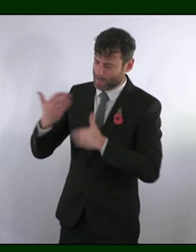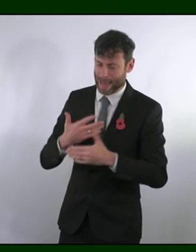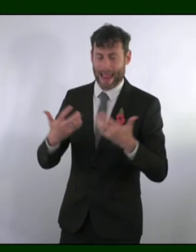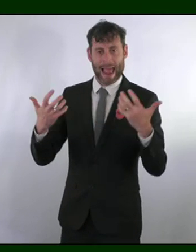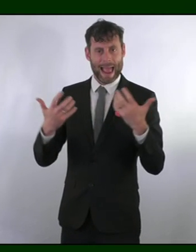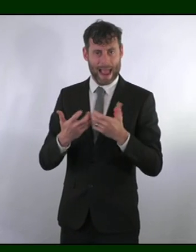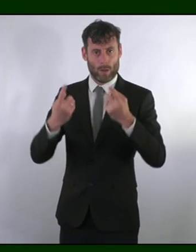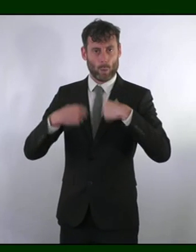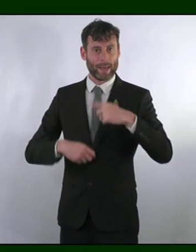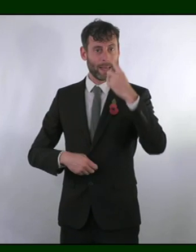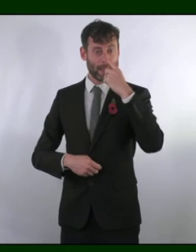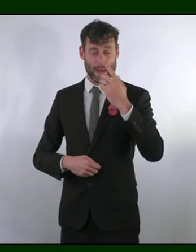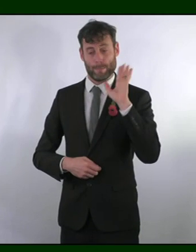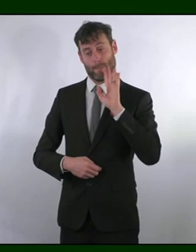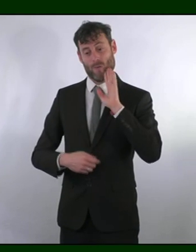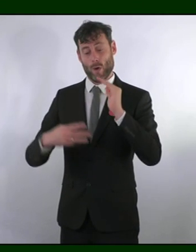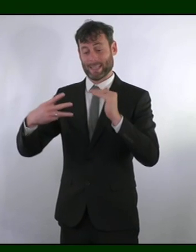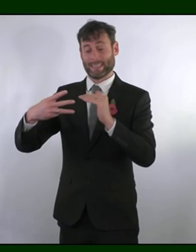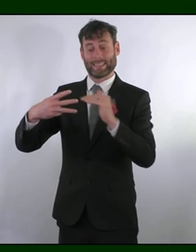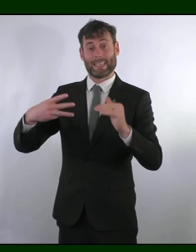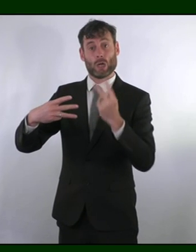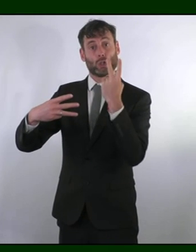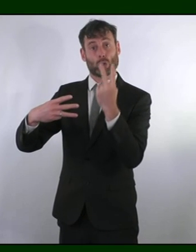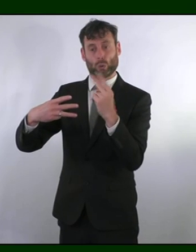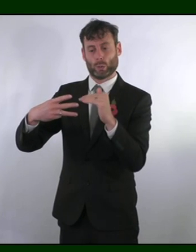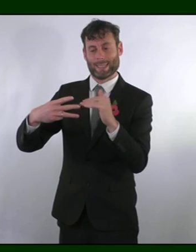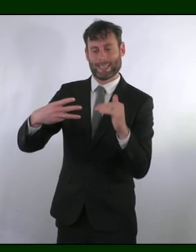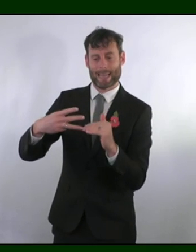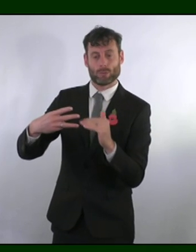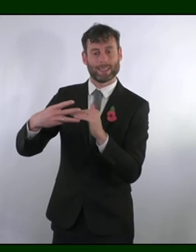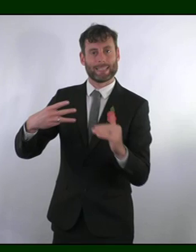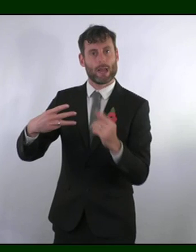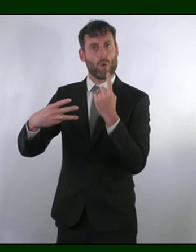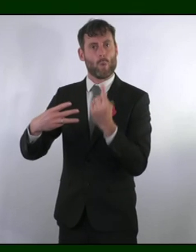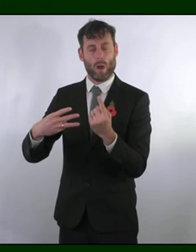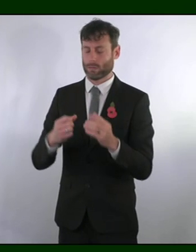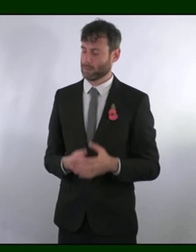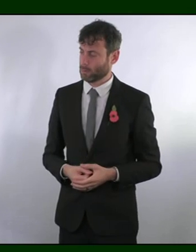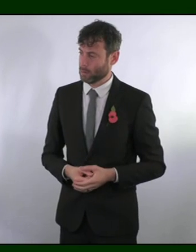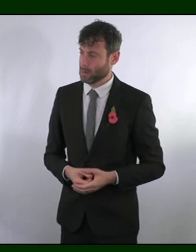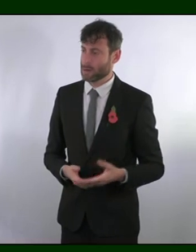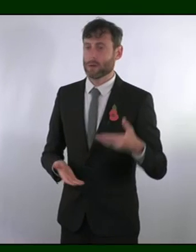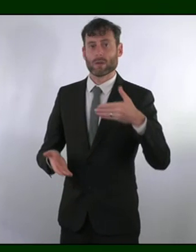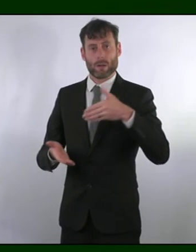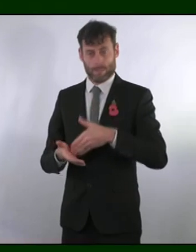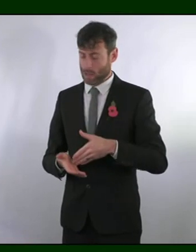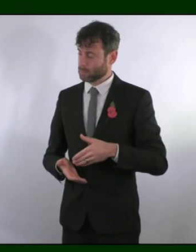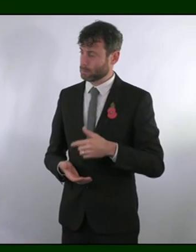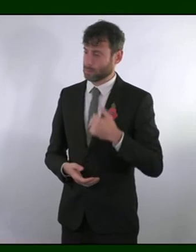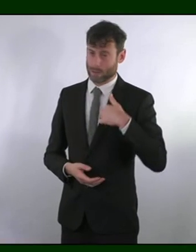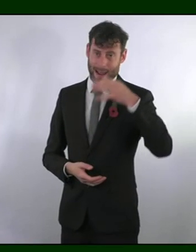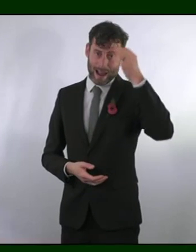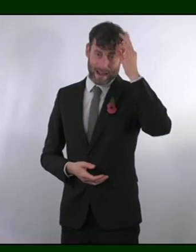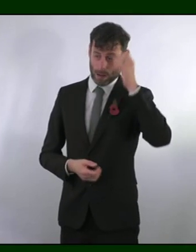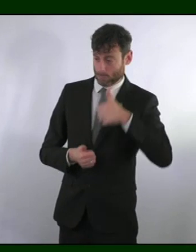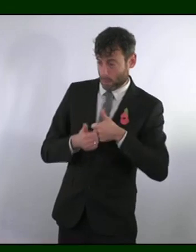immediately into tier 1? Will he also urge York council to take up the Government’s offer of mass testing?